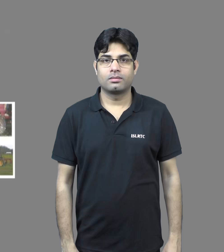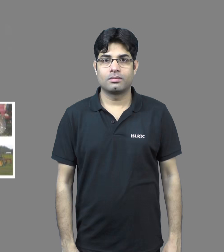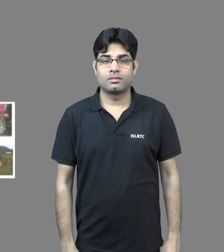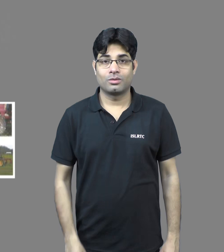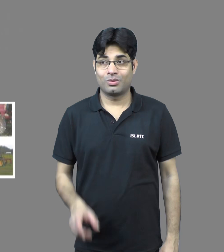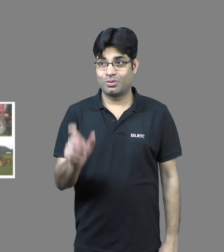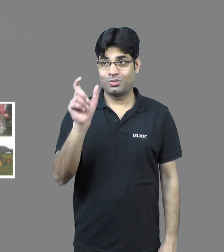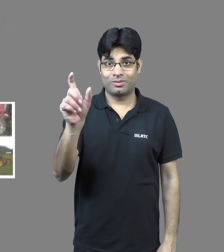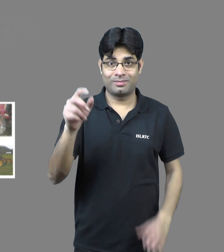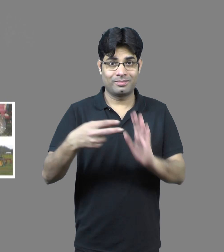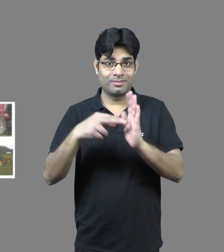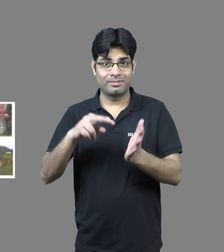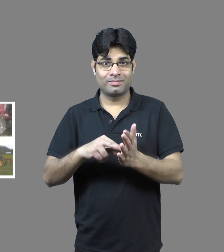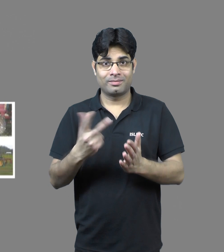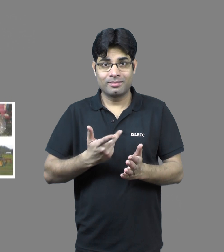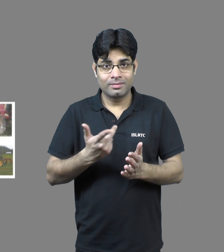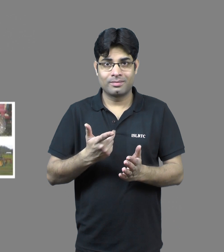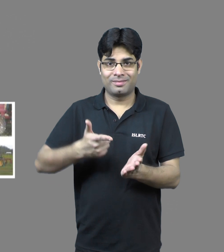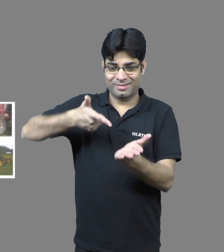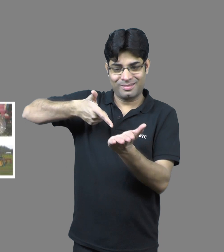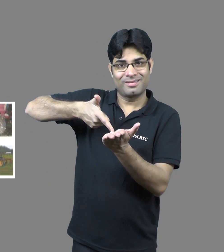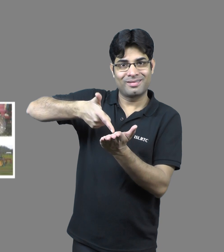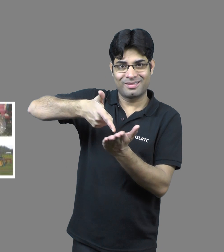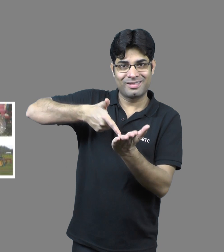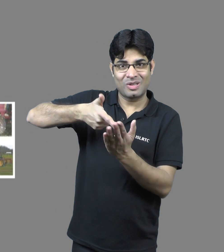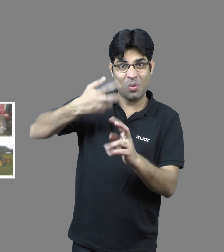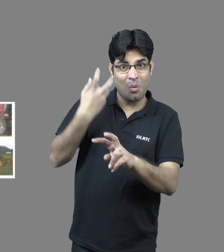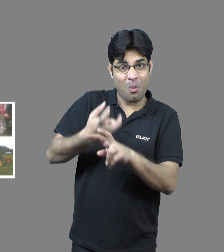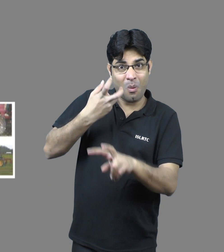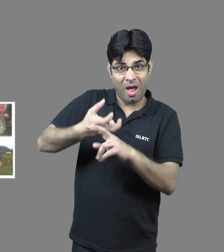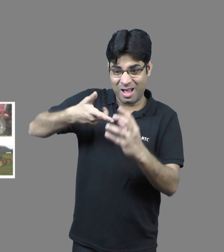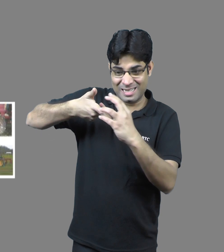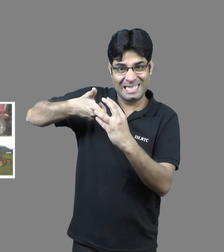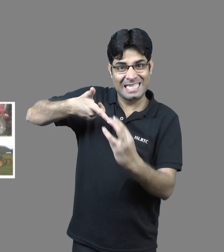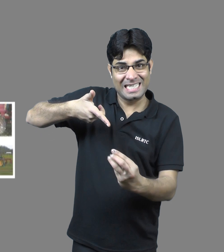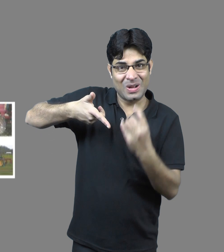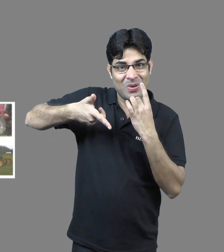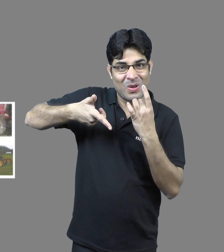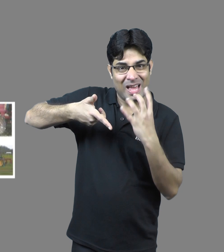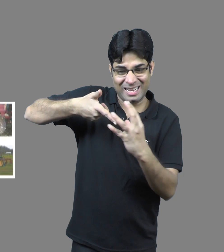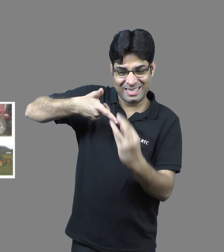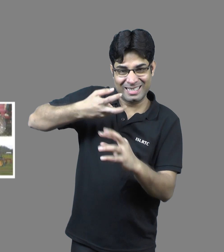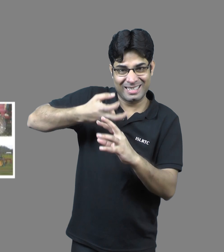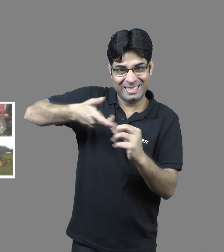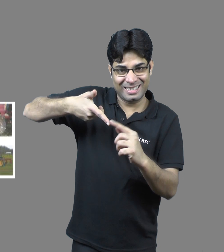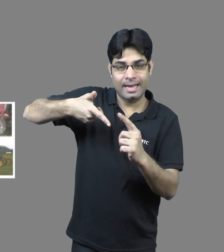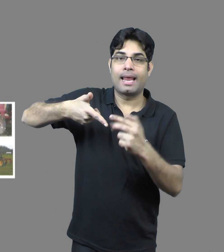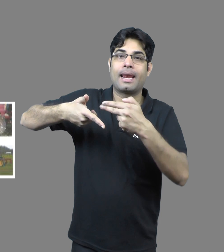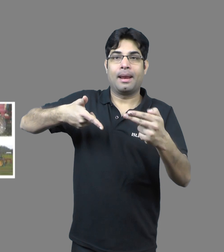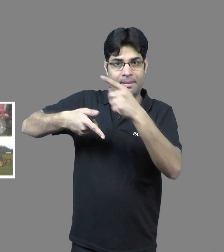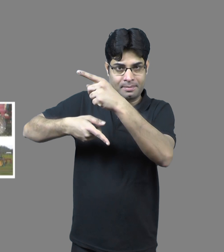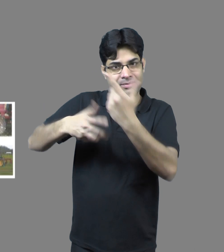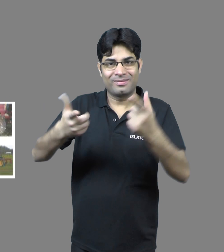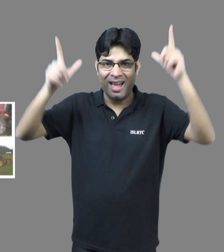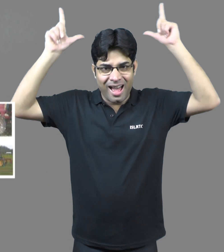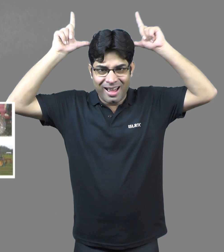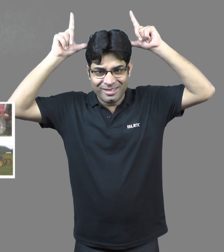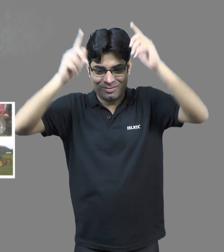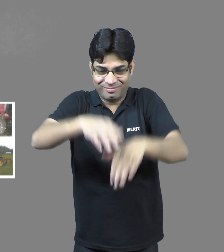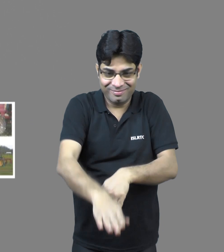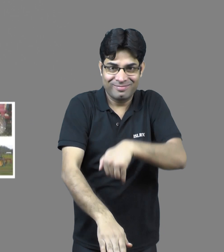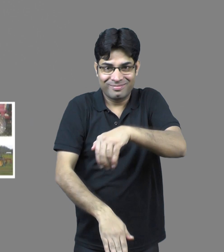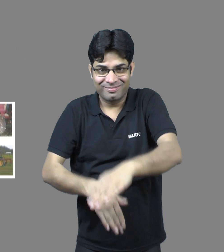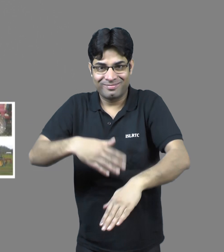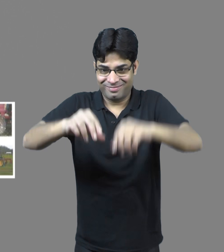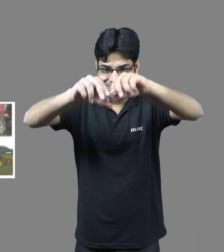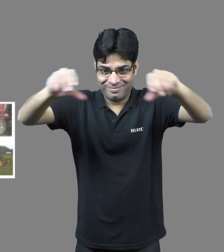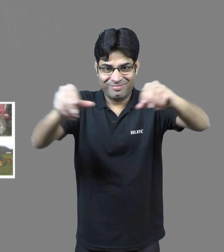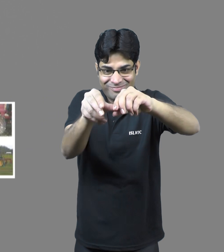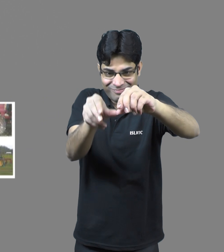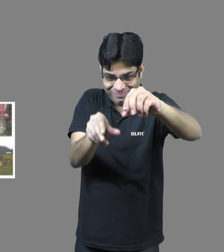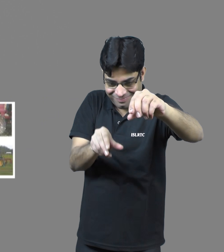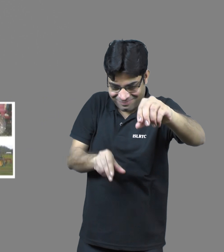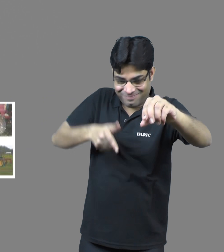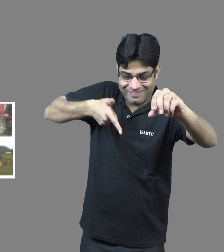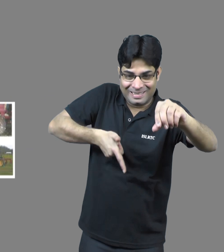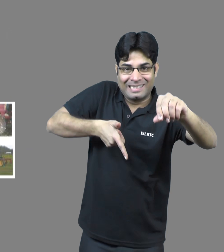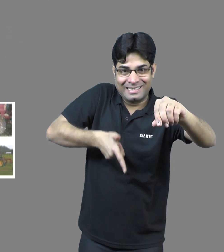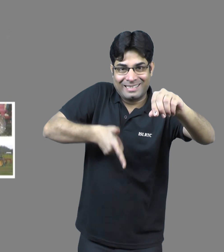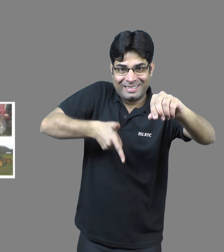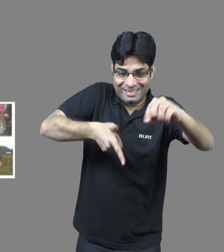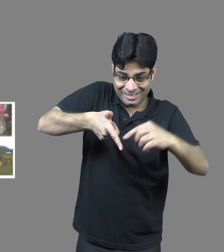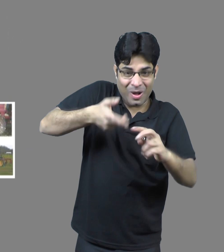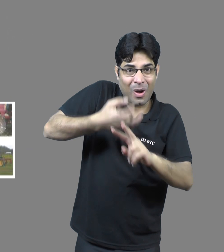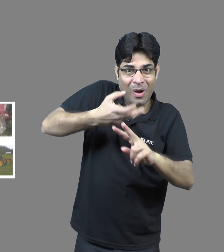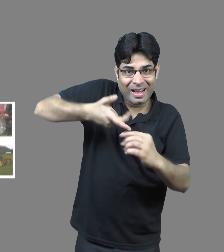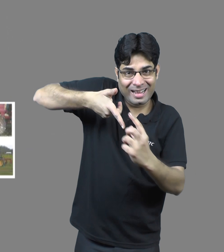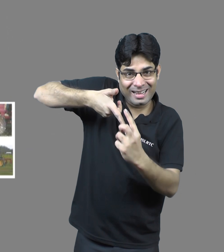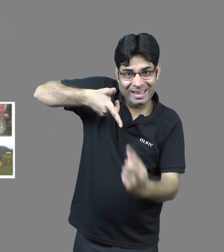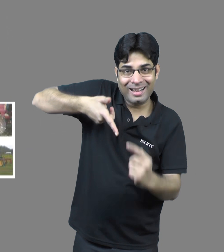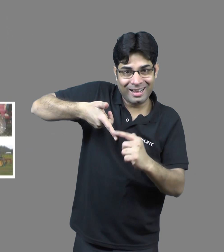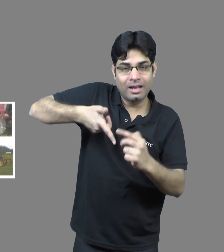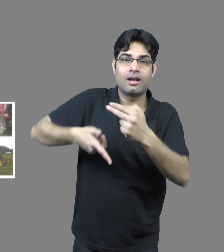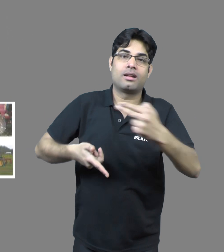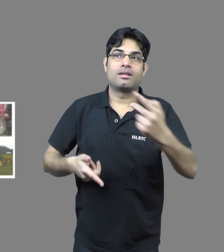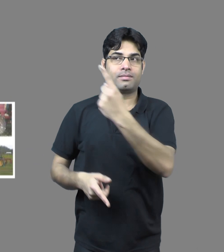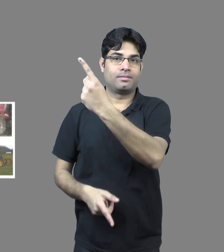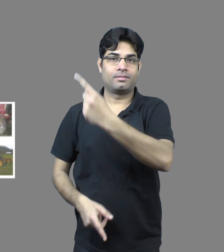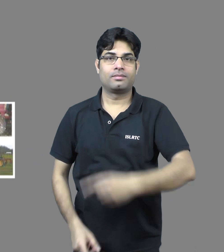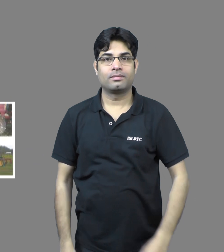Beam